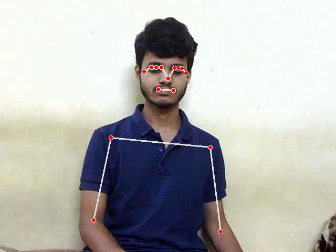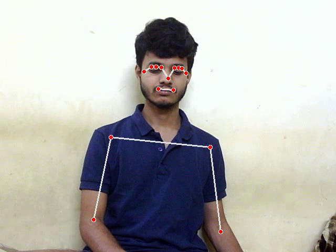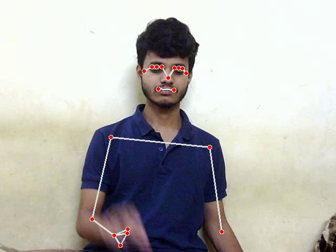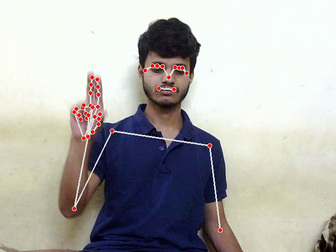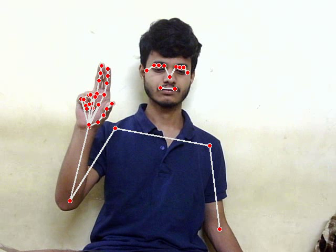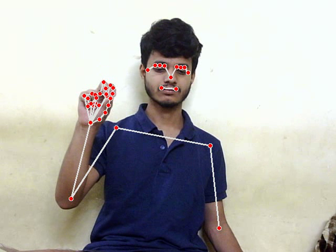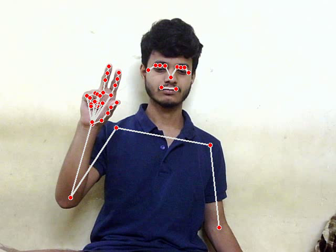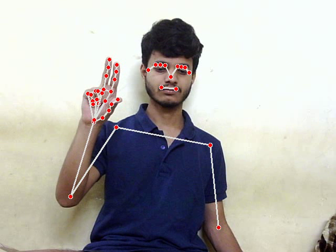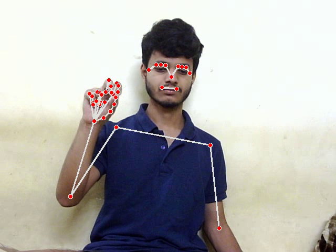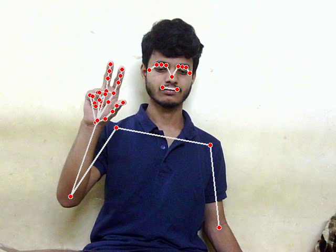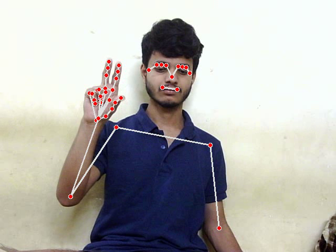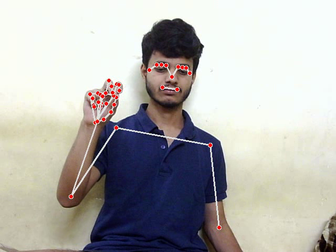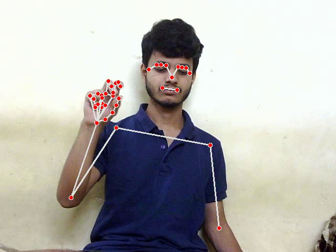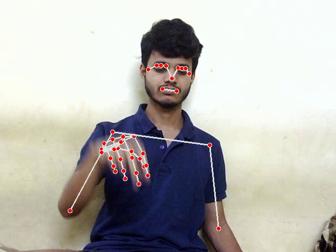no